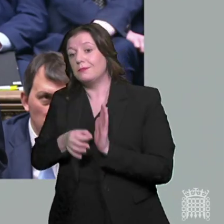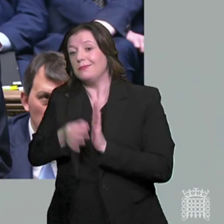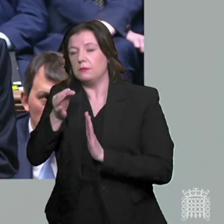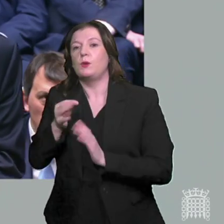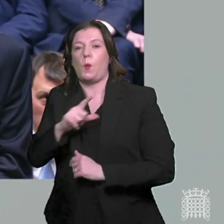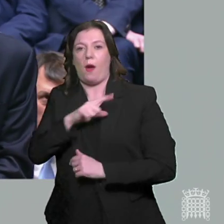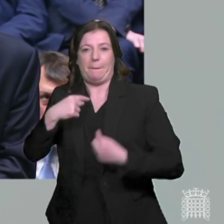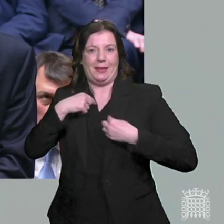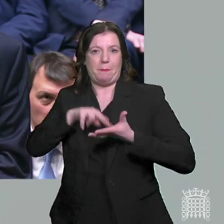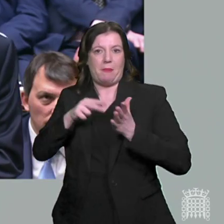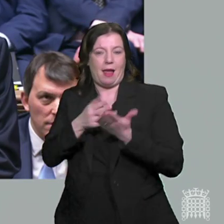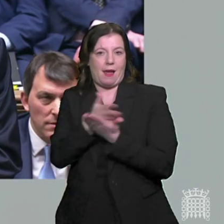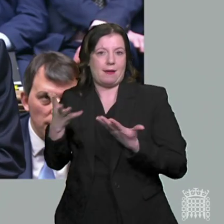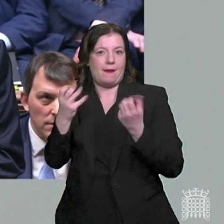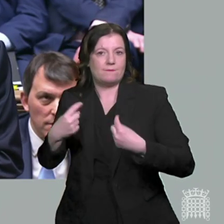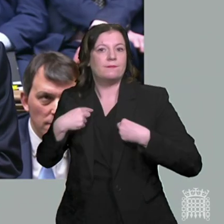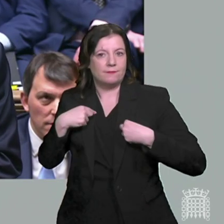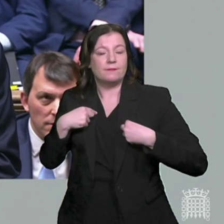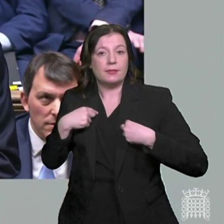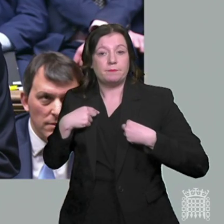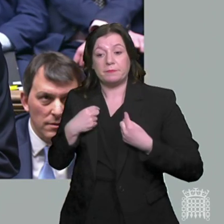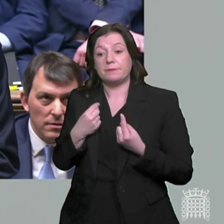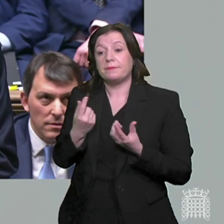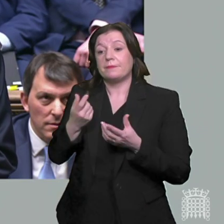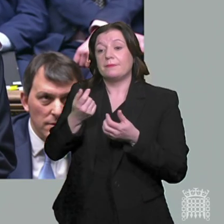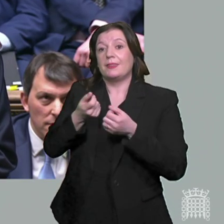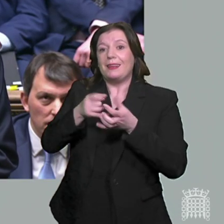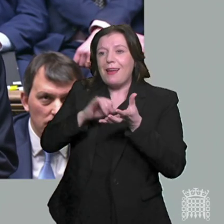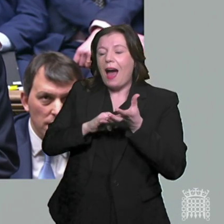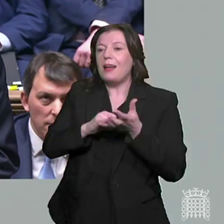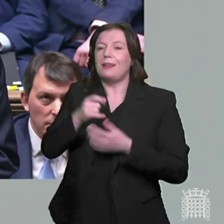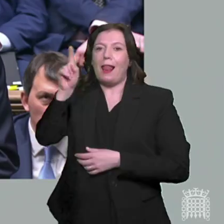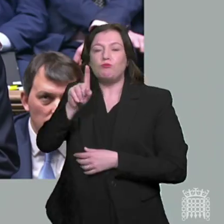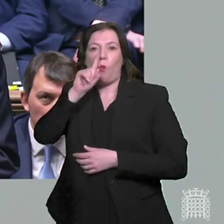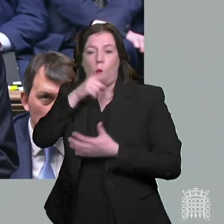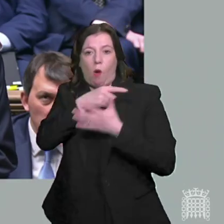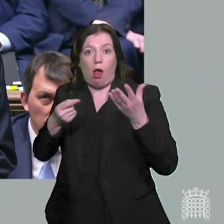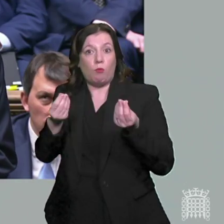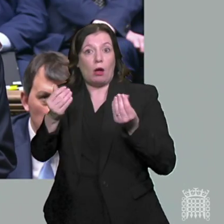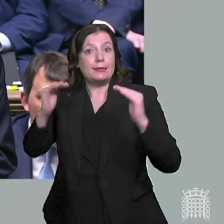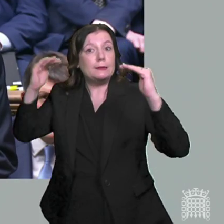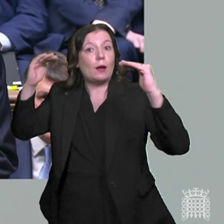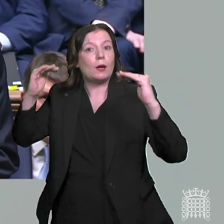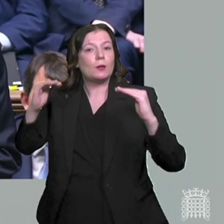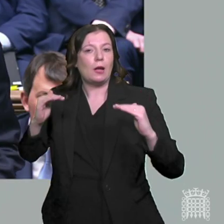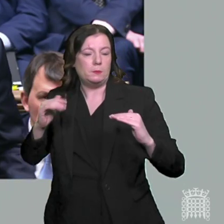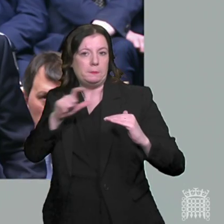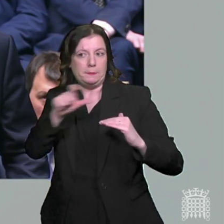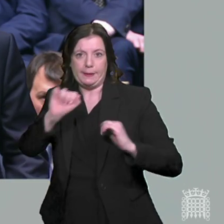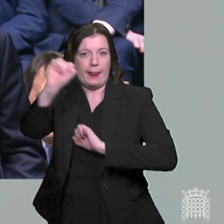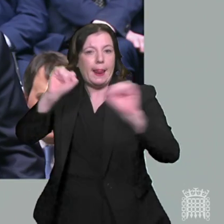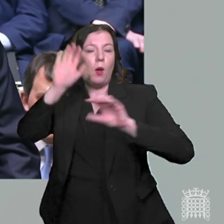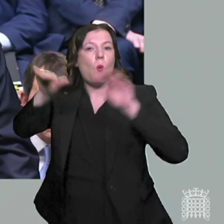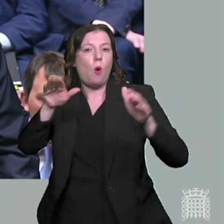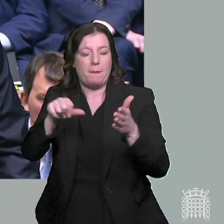First, I recognise that even though wholesale energy prices have been falling, there is still enormous pressure on family finances.